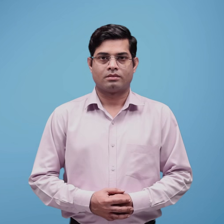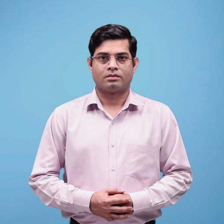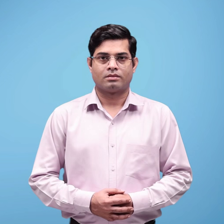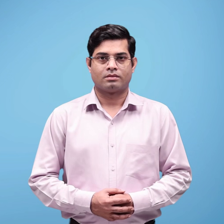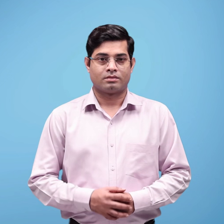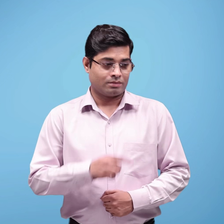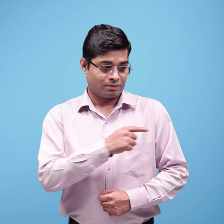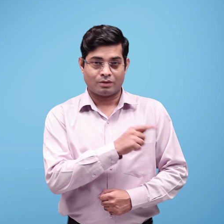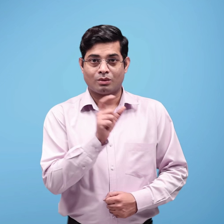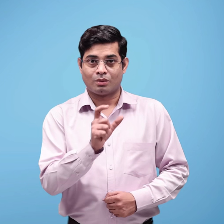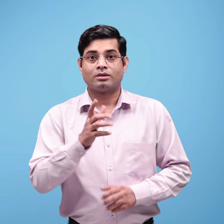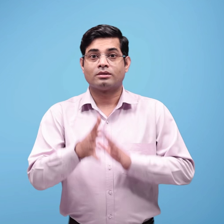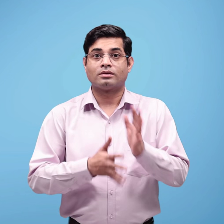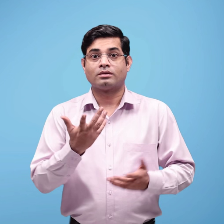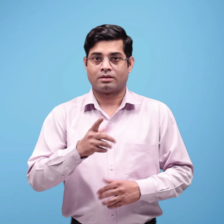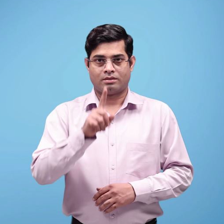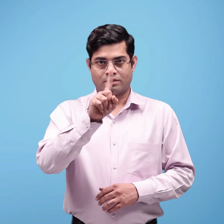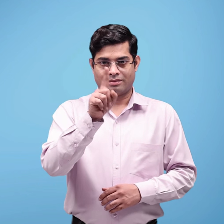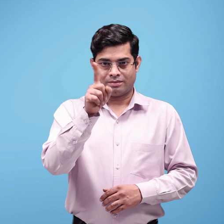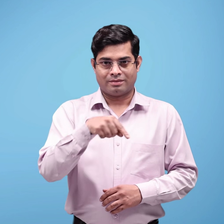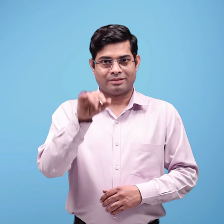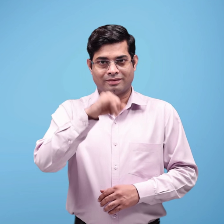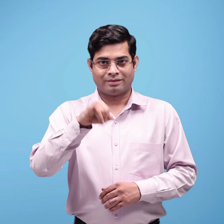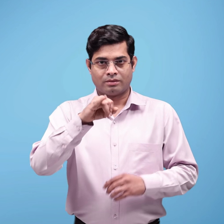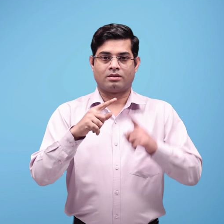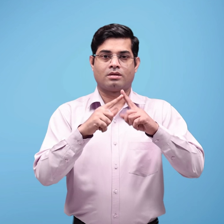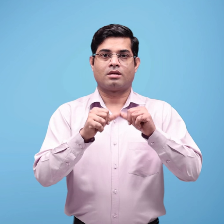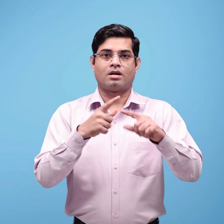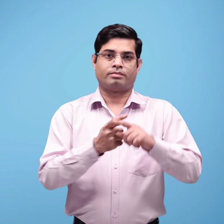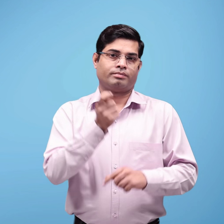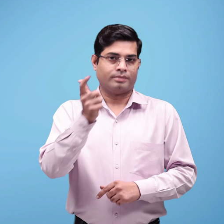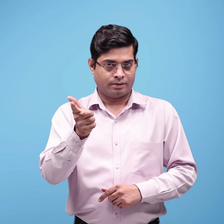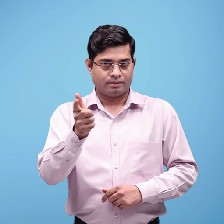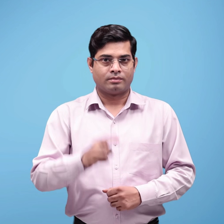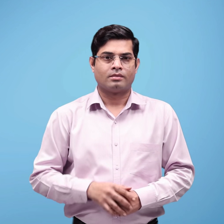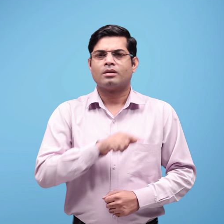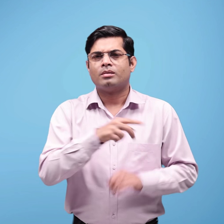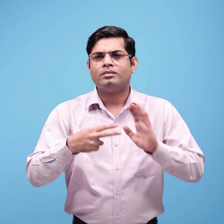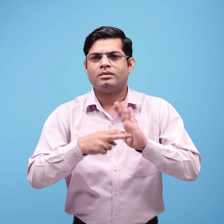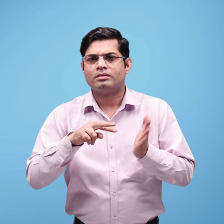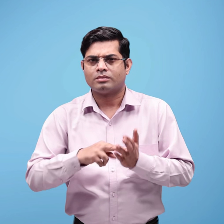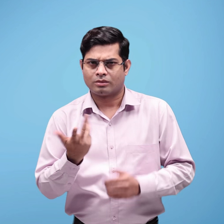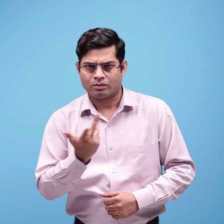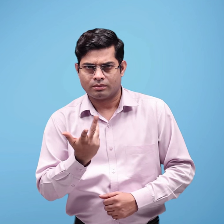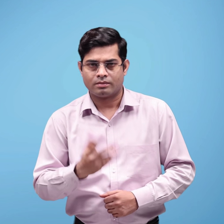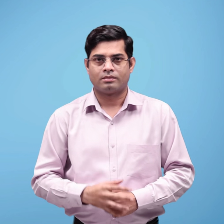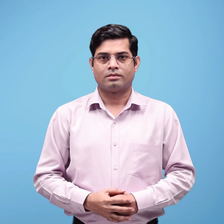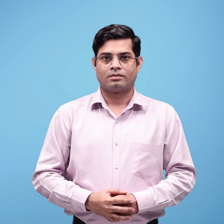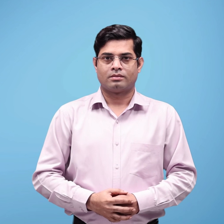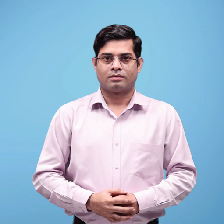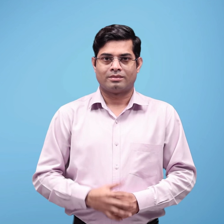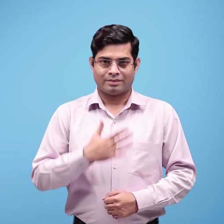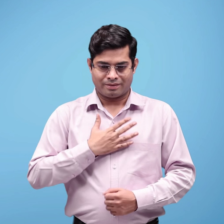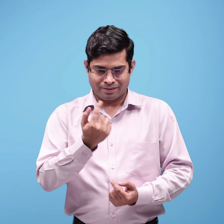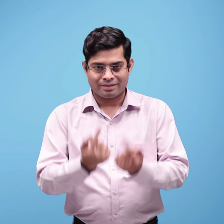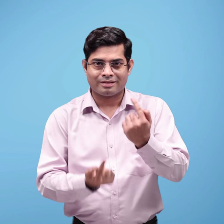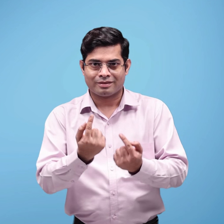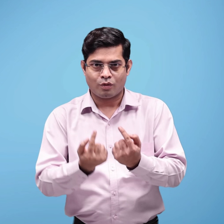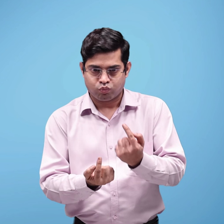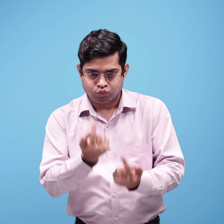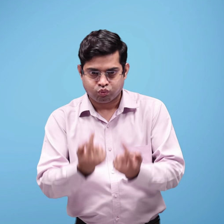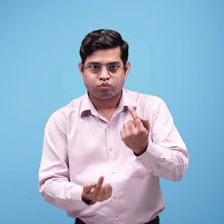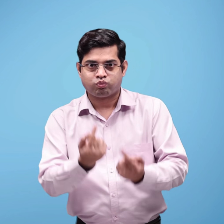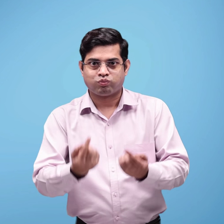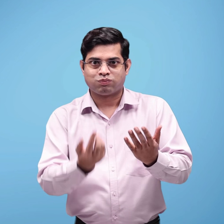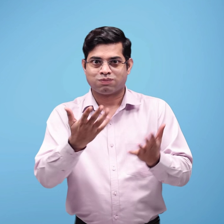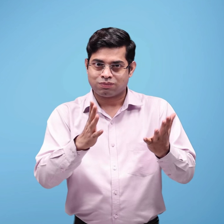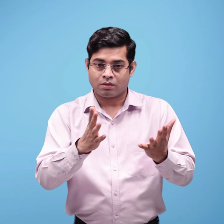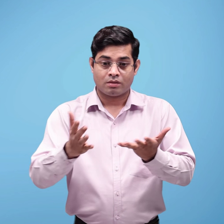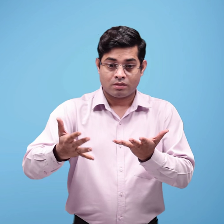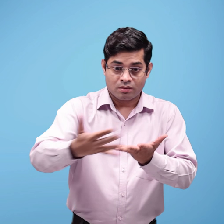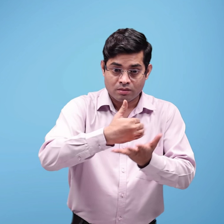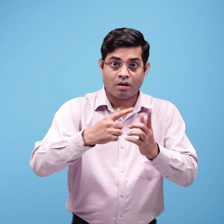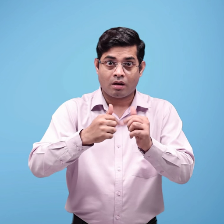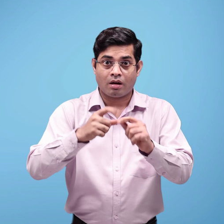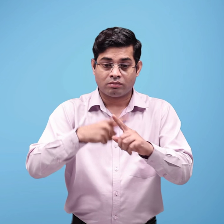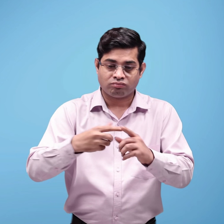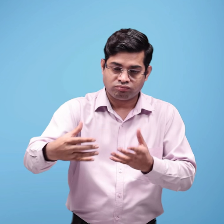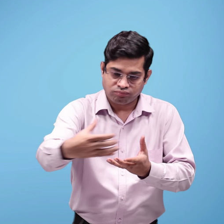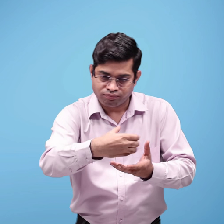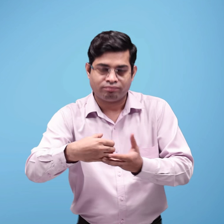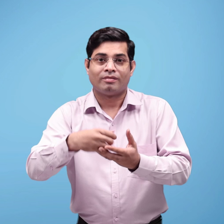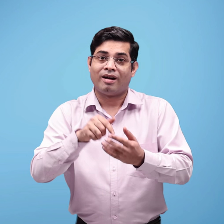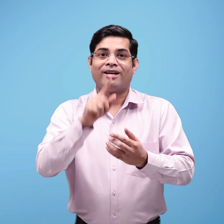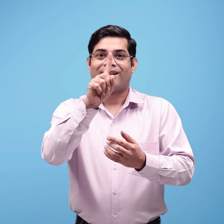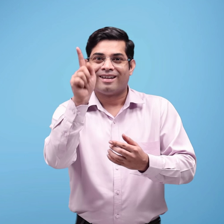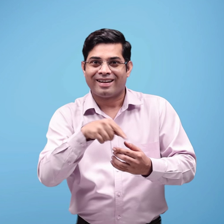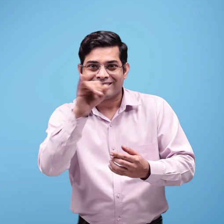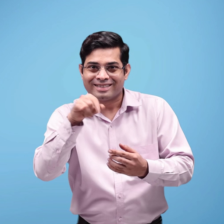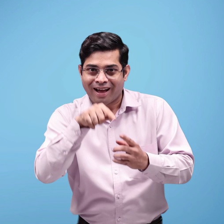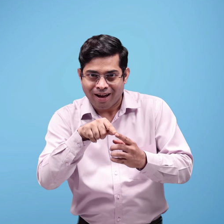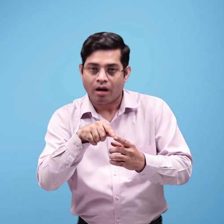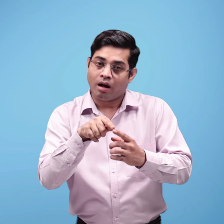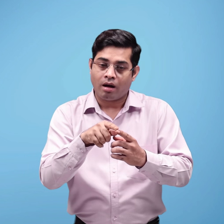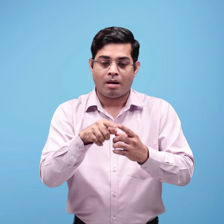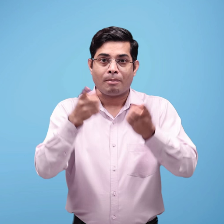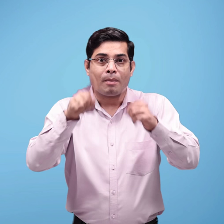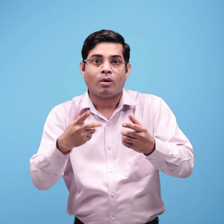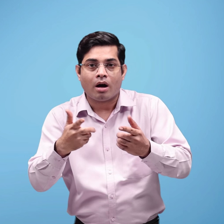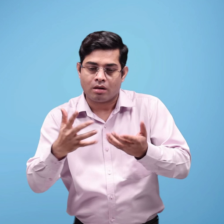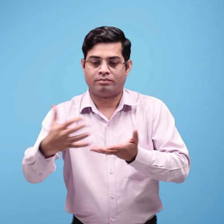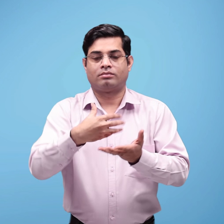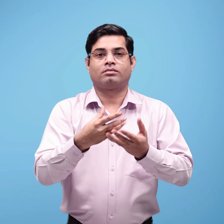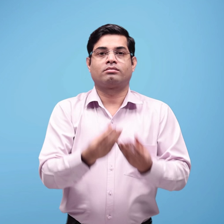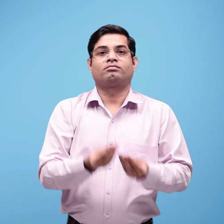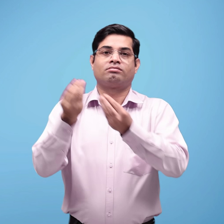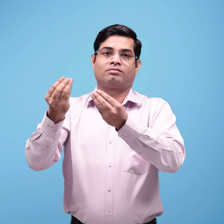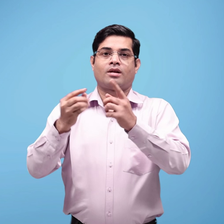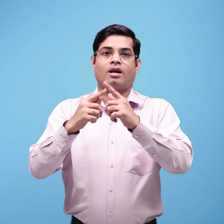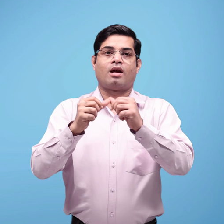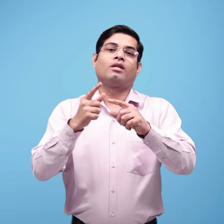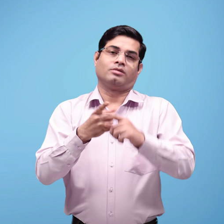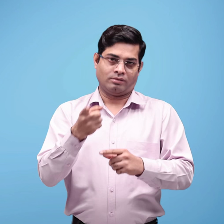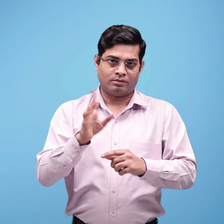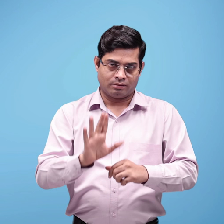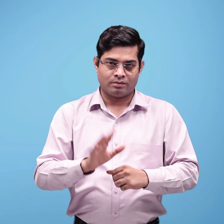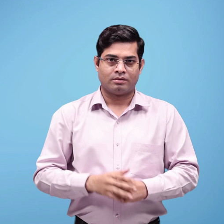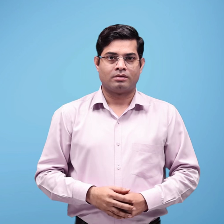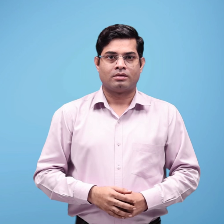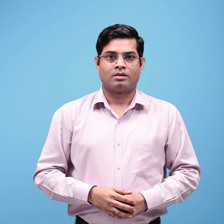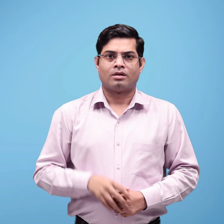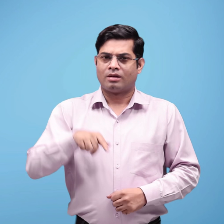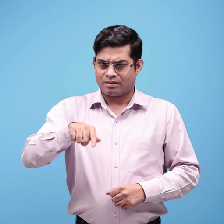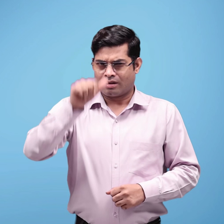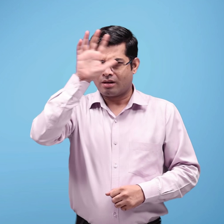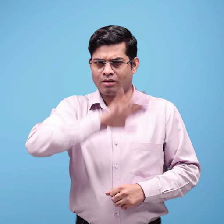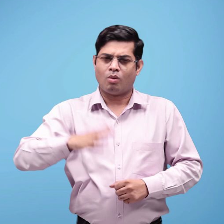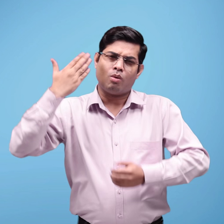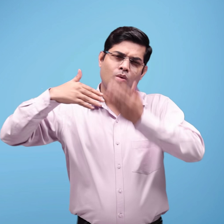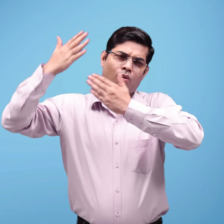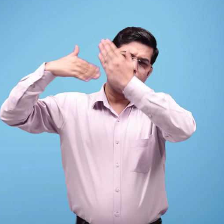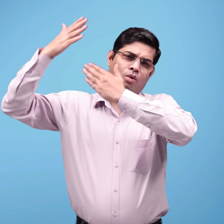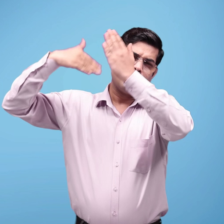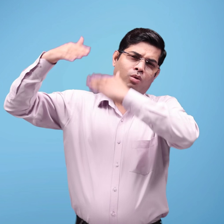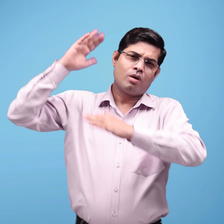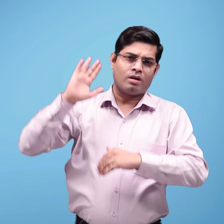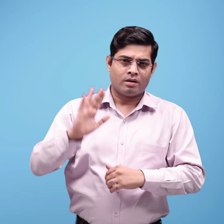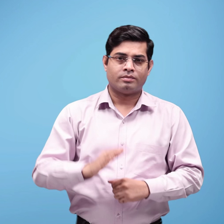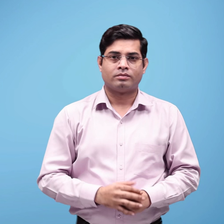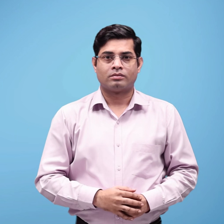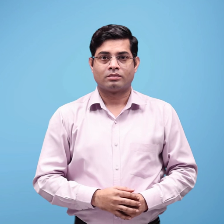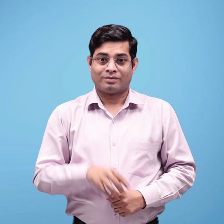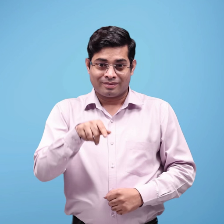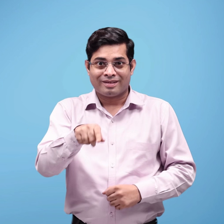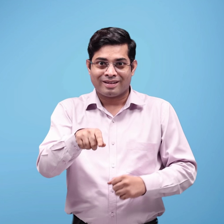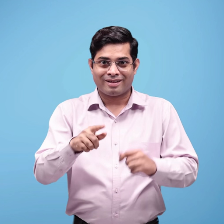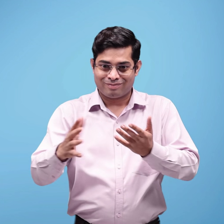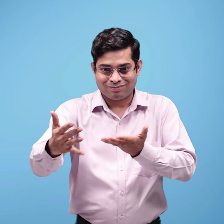bhaga(or share) This sign means bhaga. This was a tax on crops, in which one-sixth of what was produced was collected as tax.